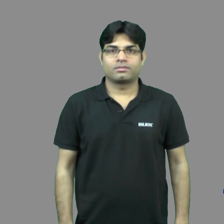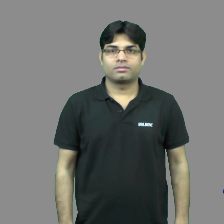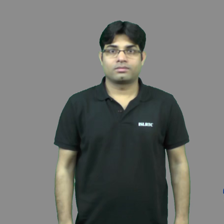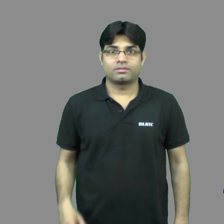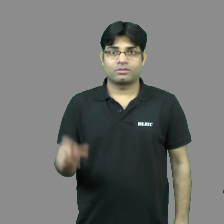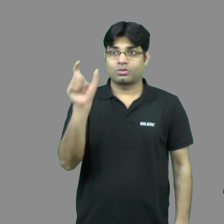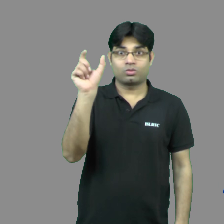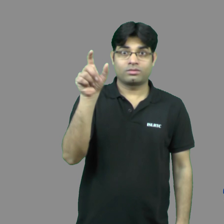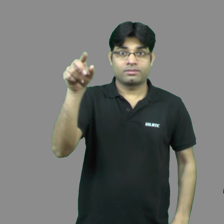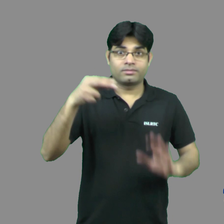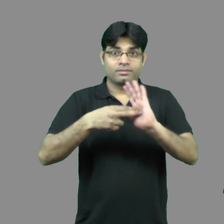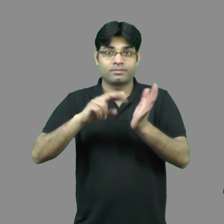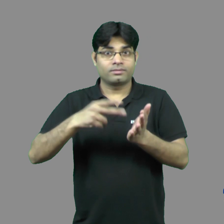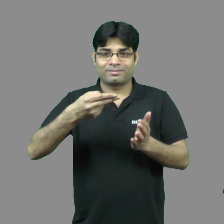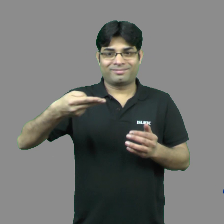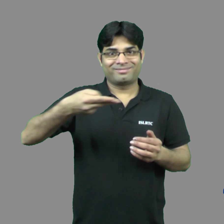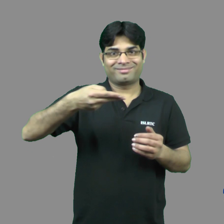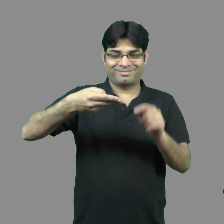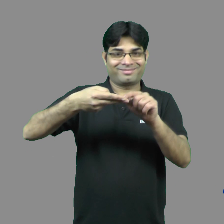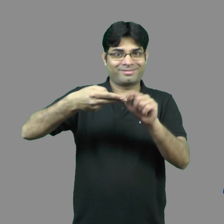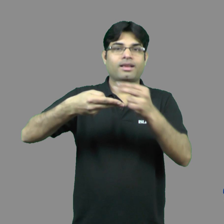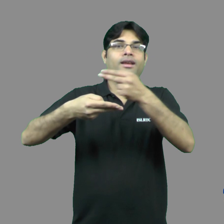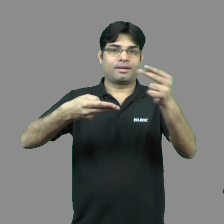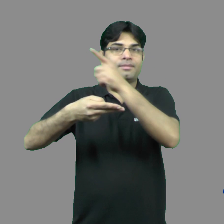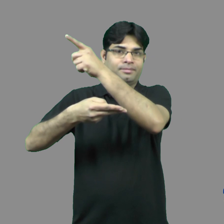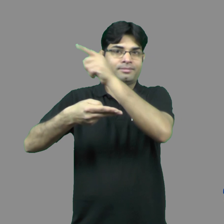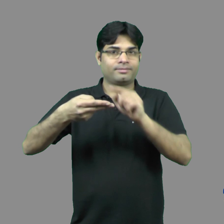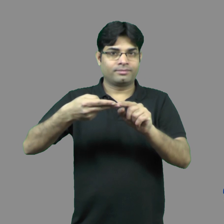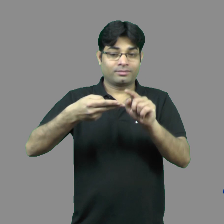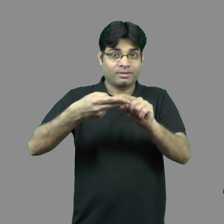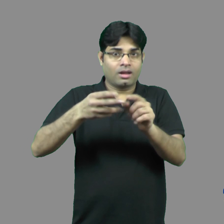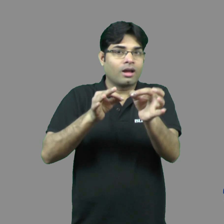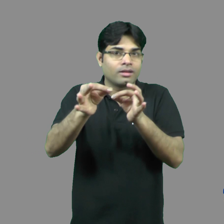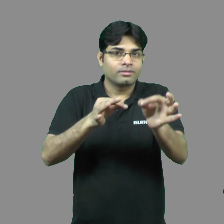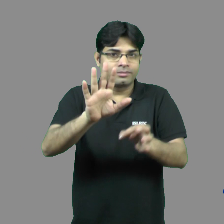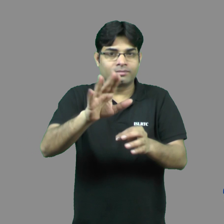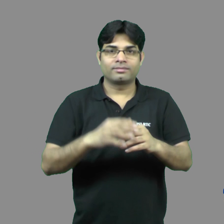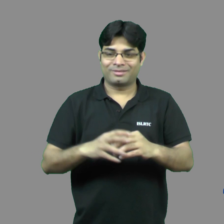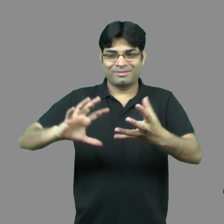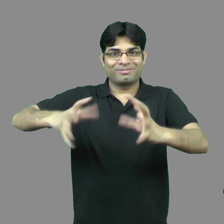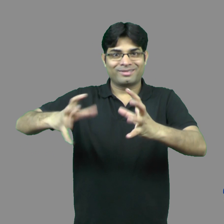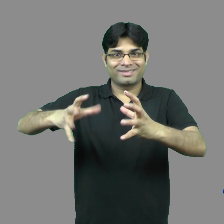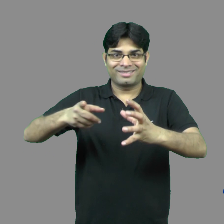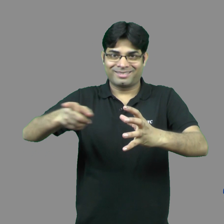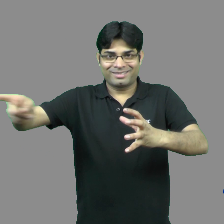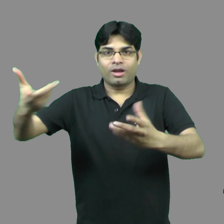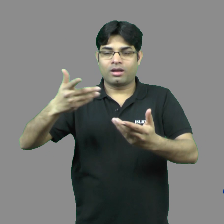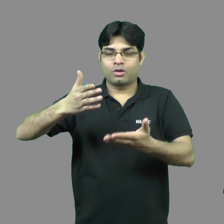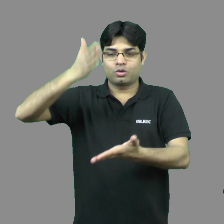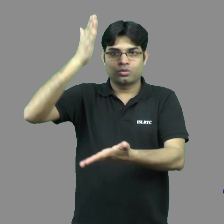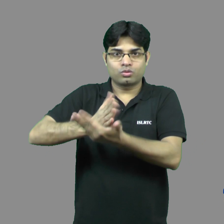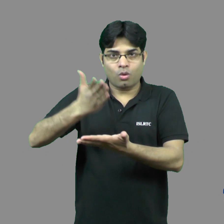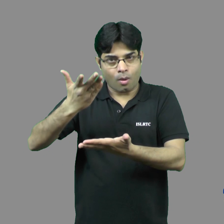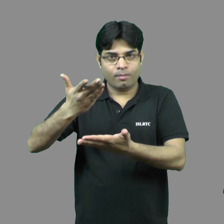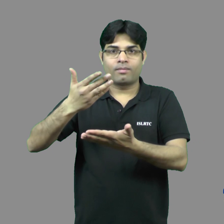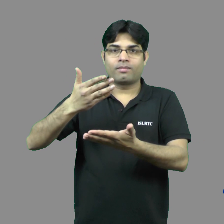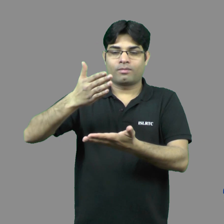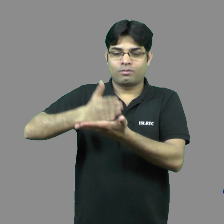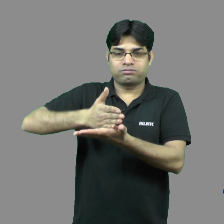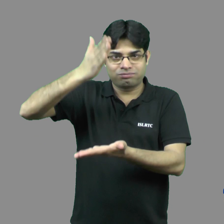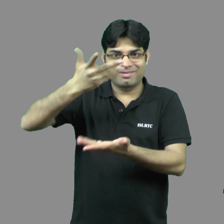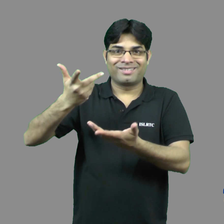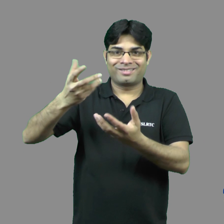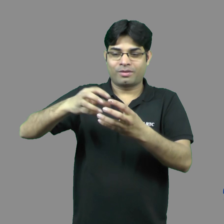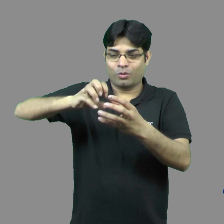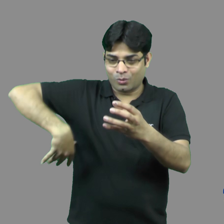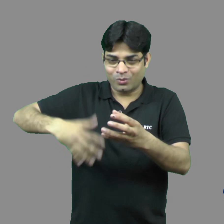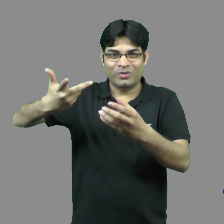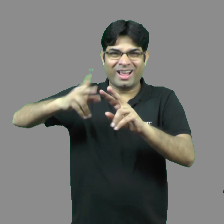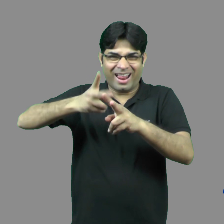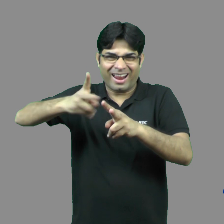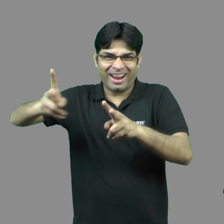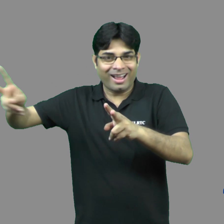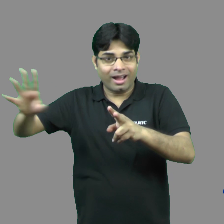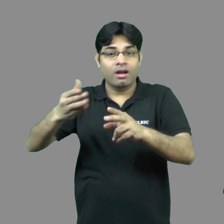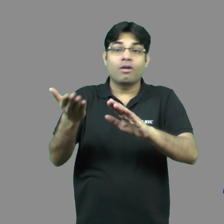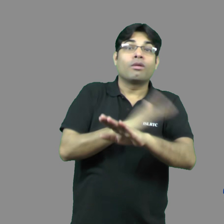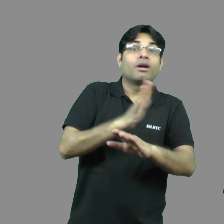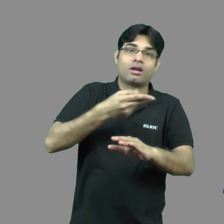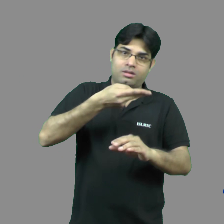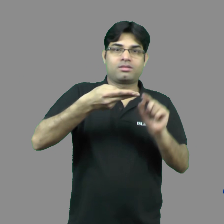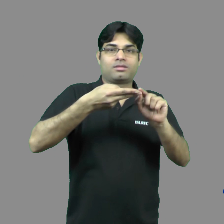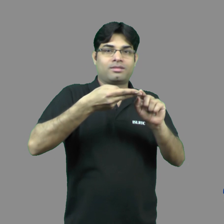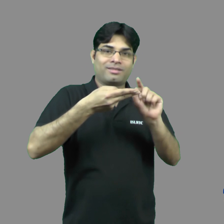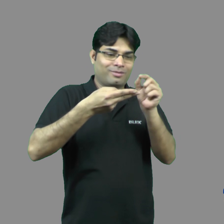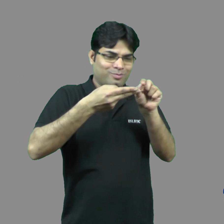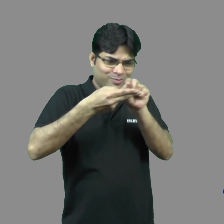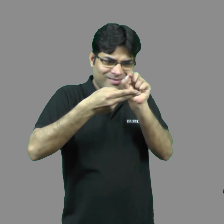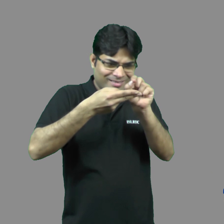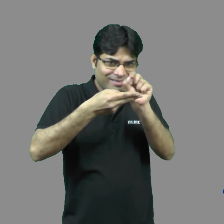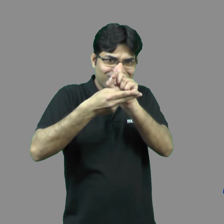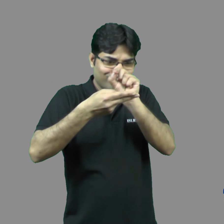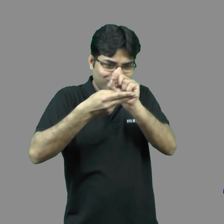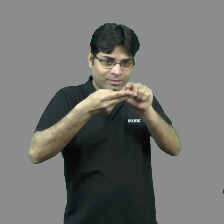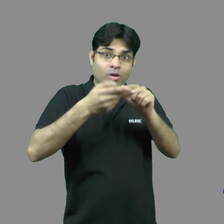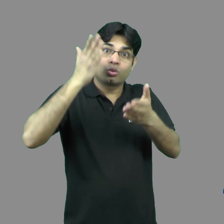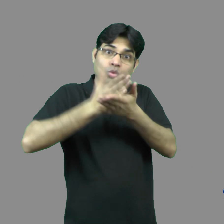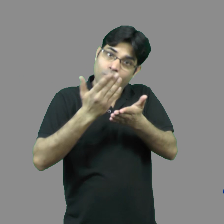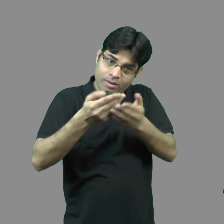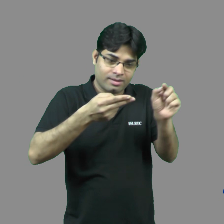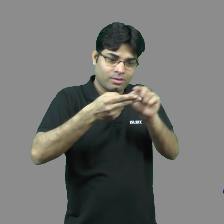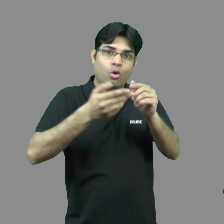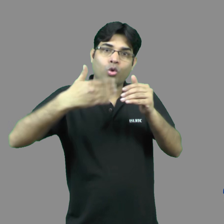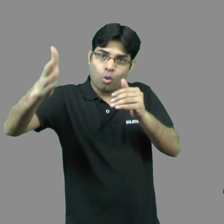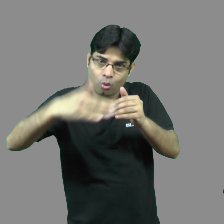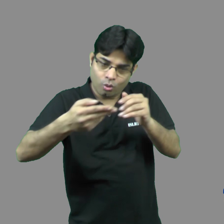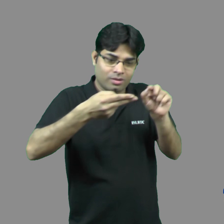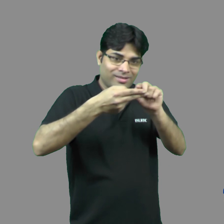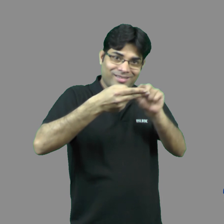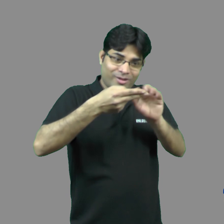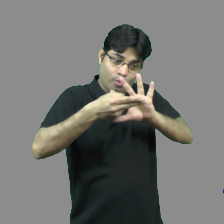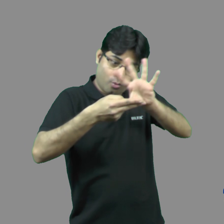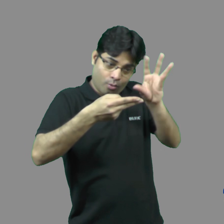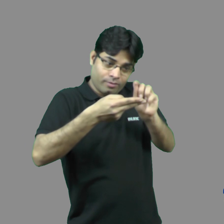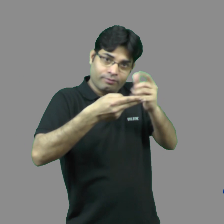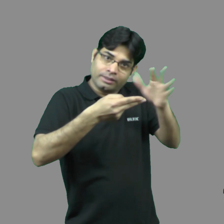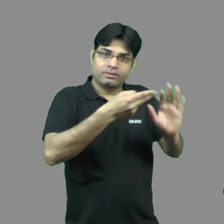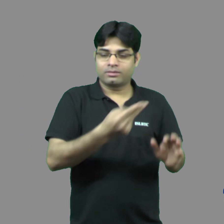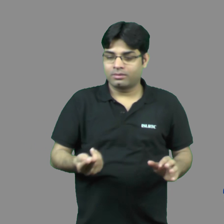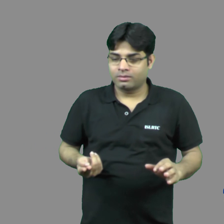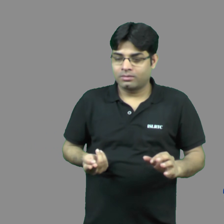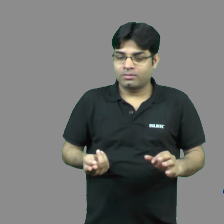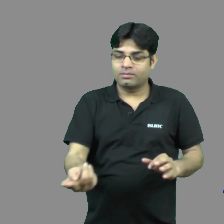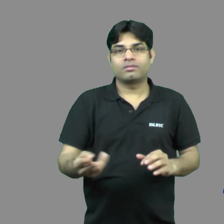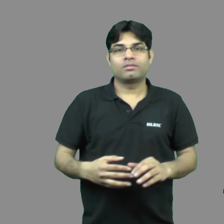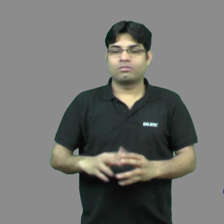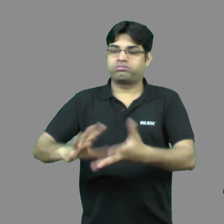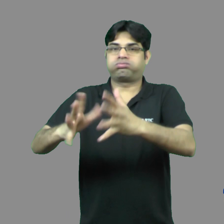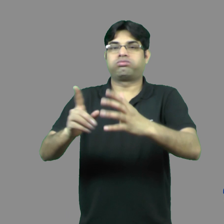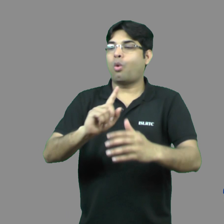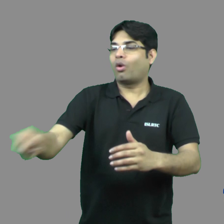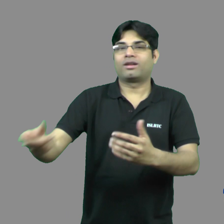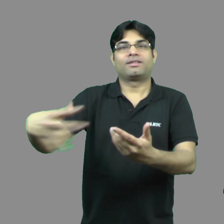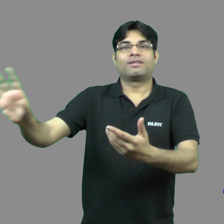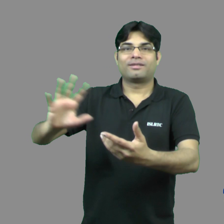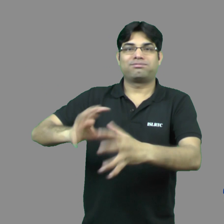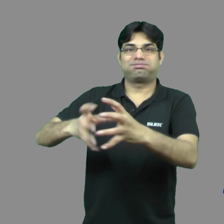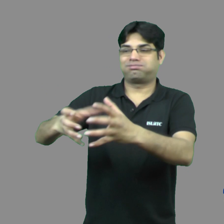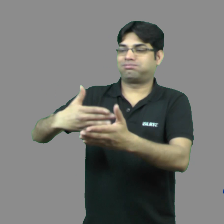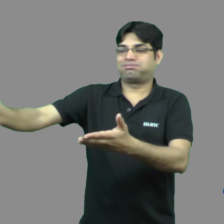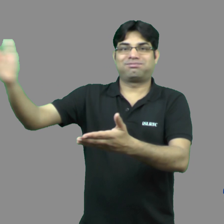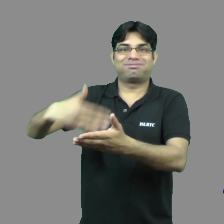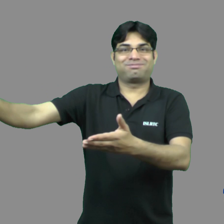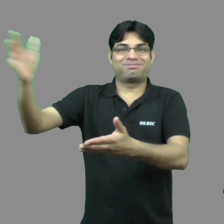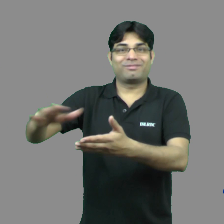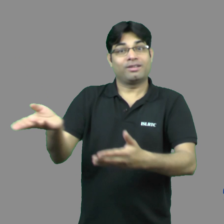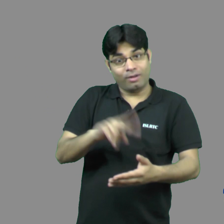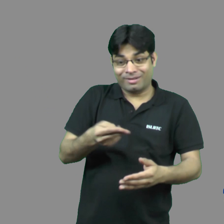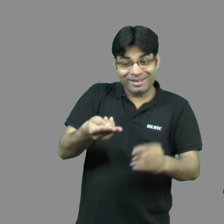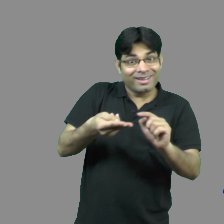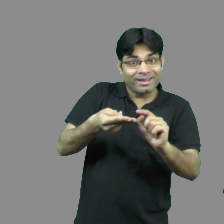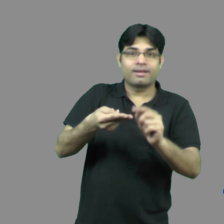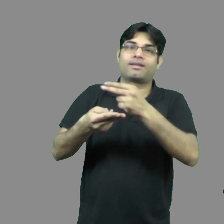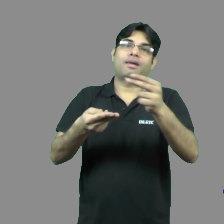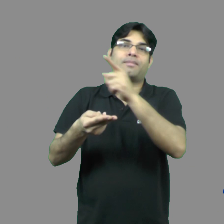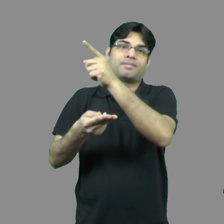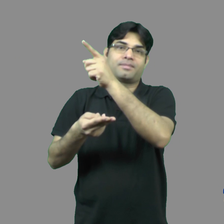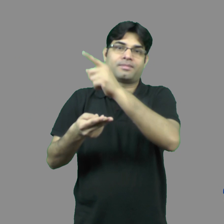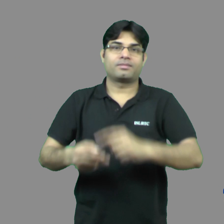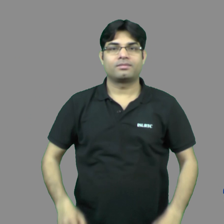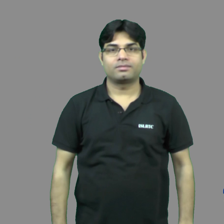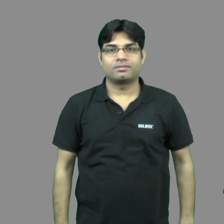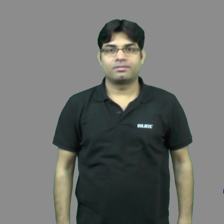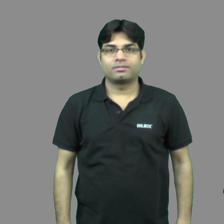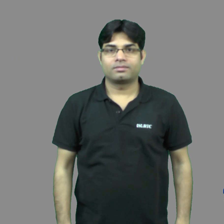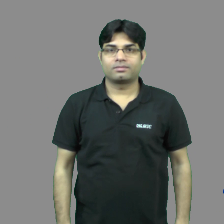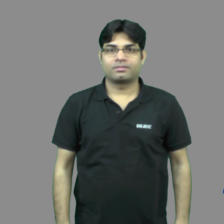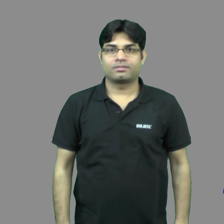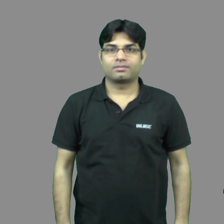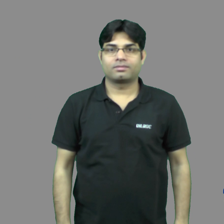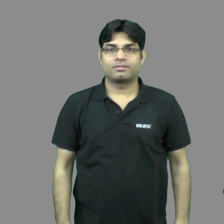Punched Data